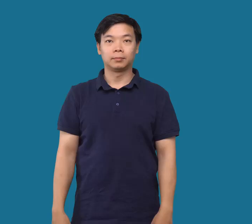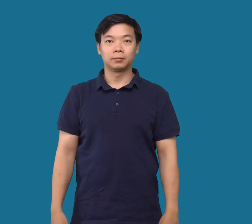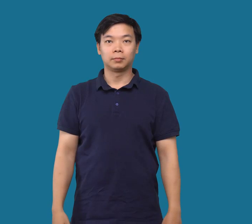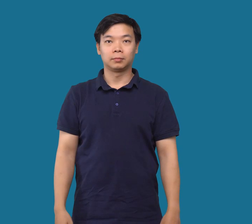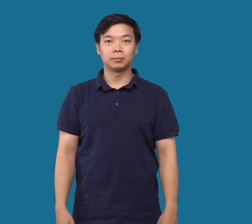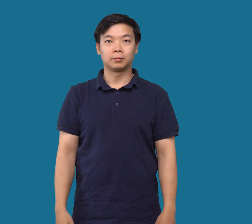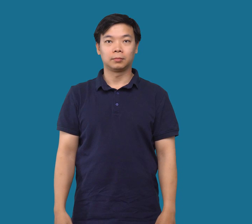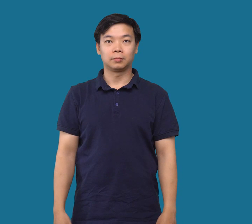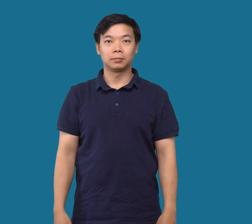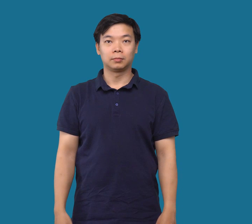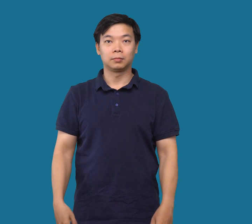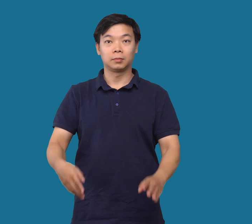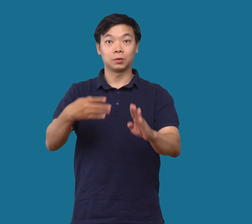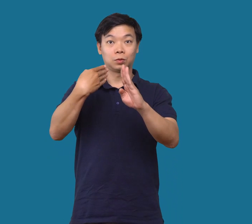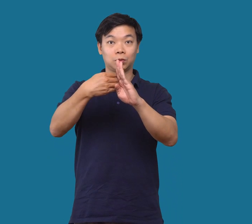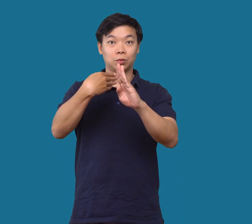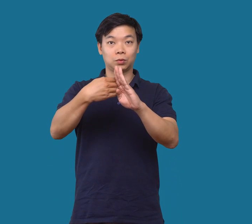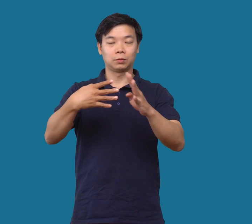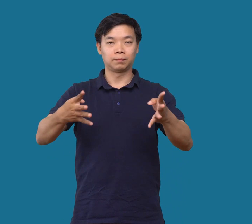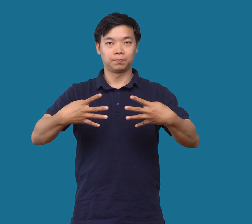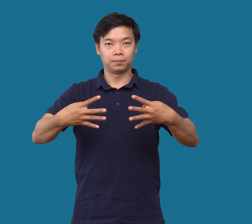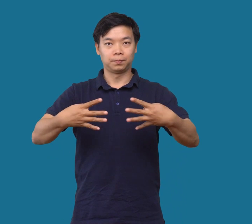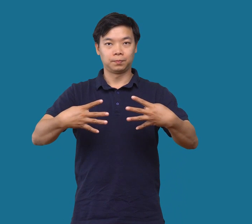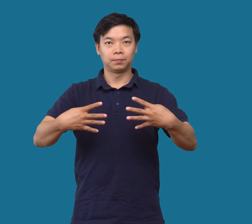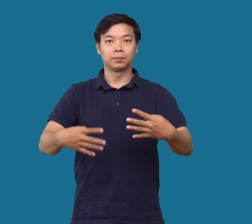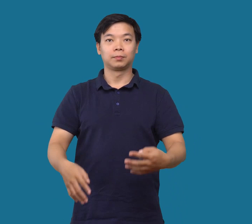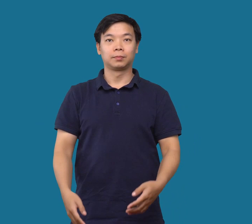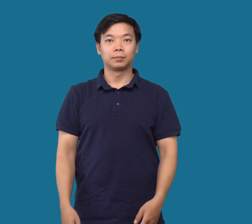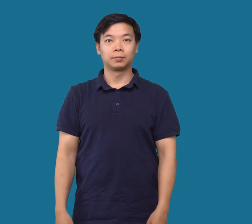cổng trường